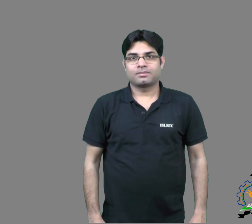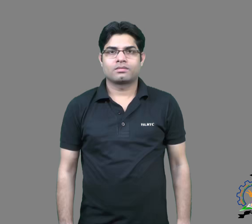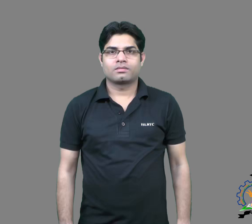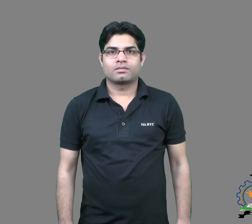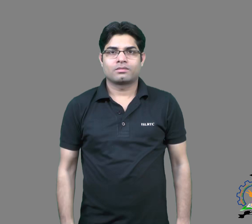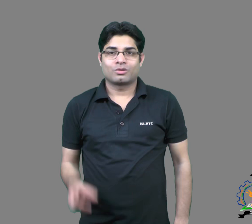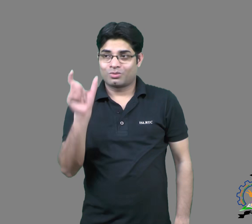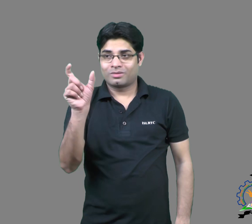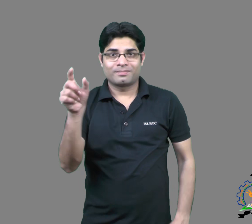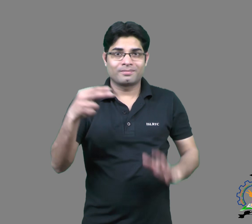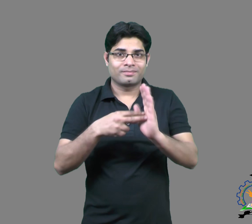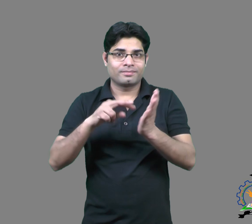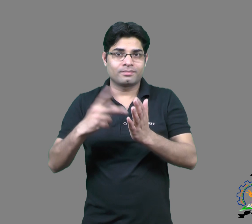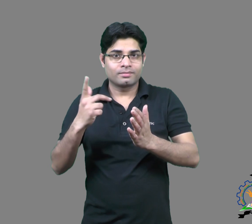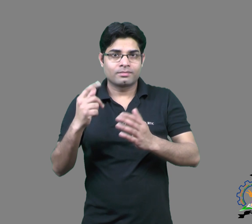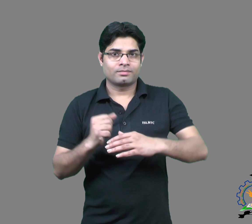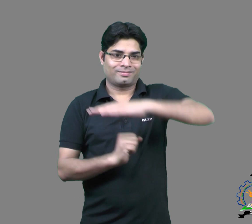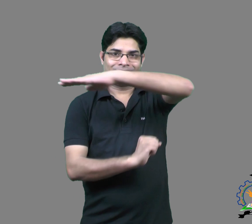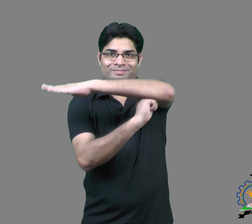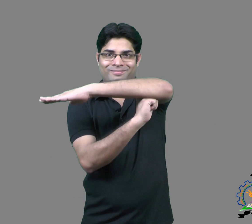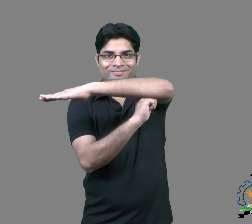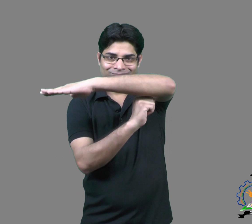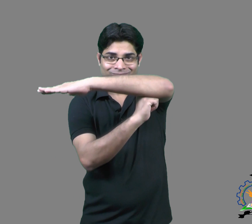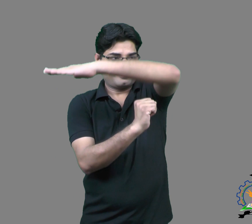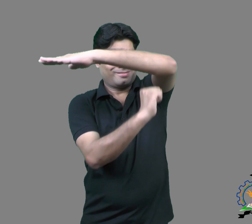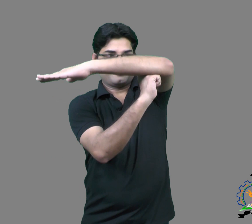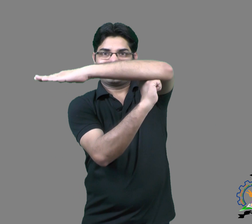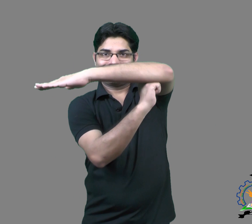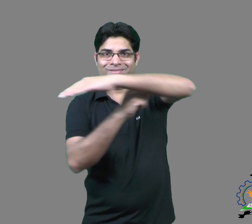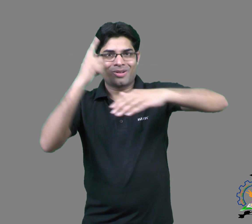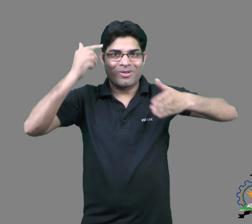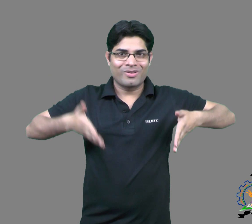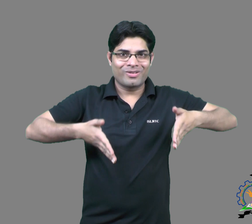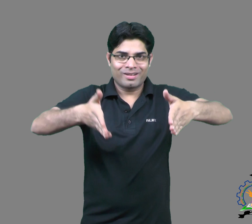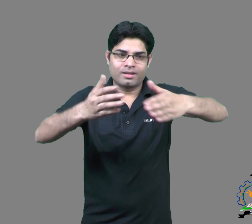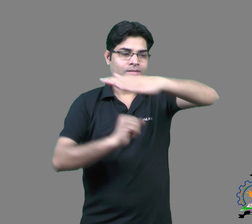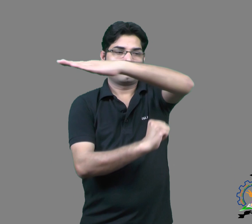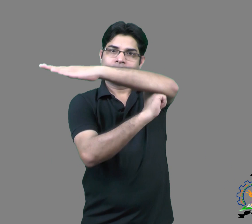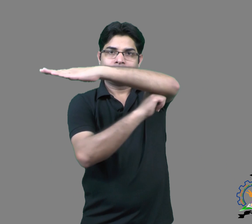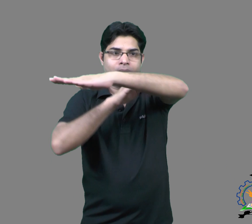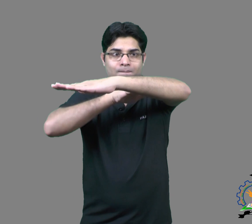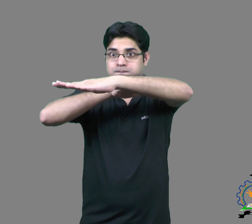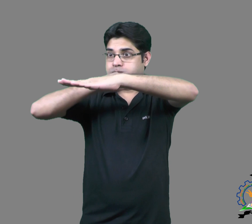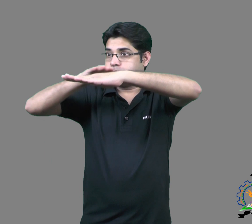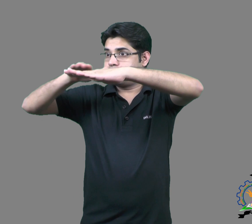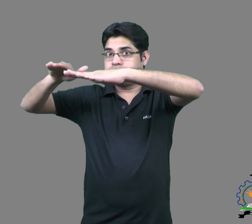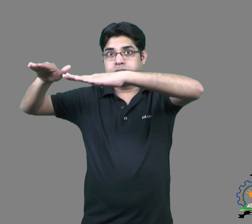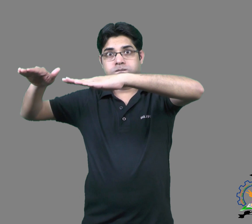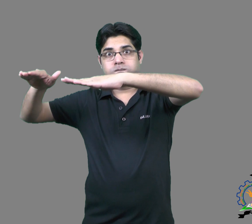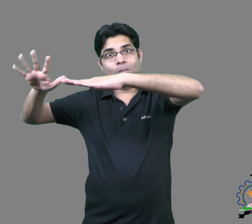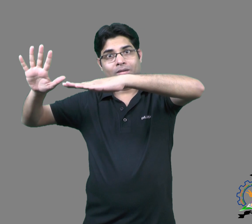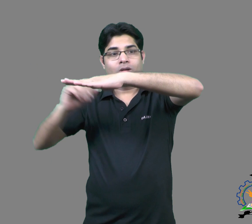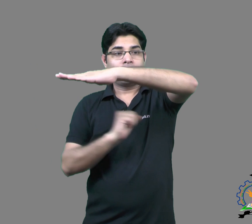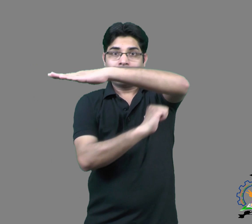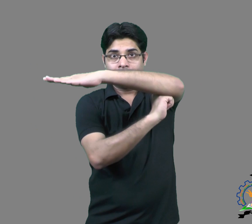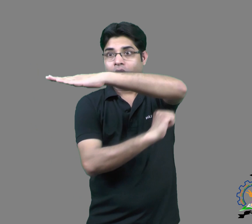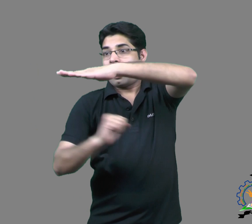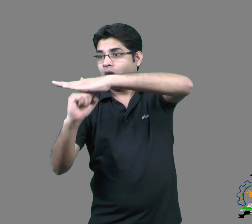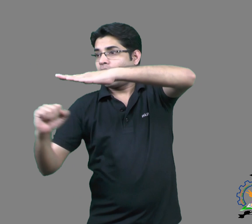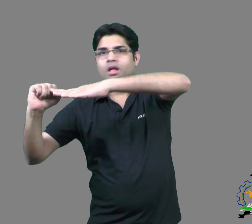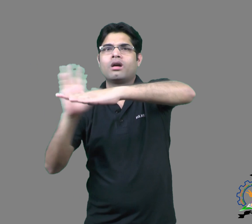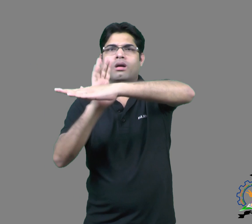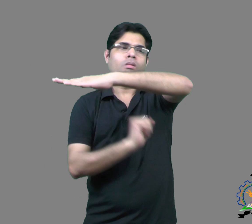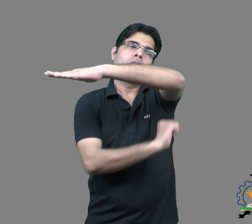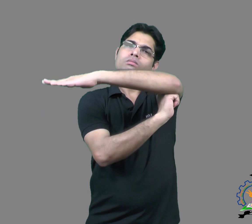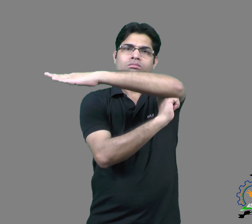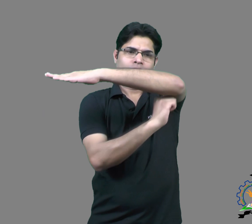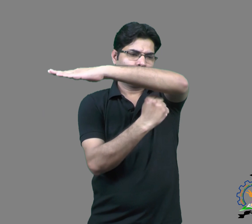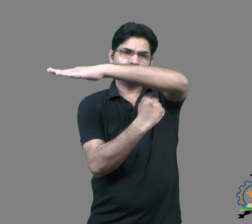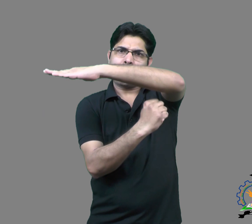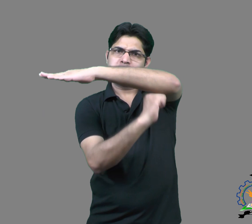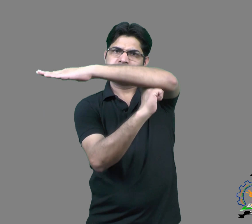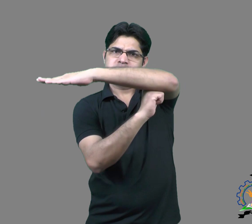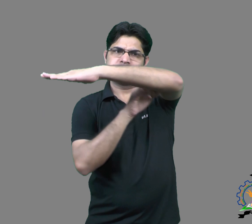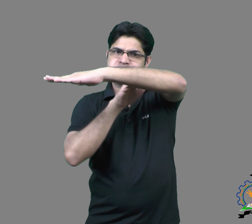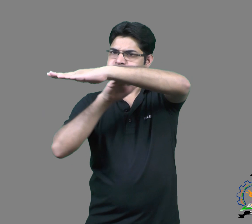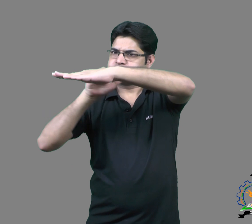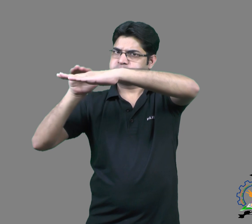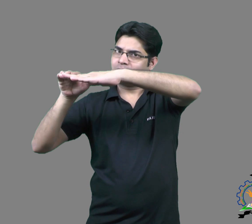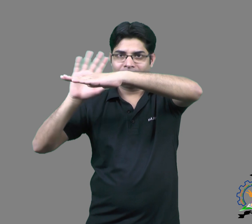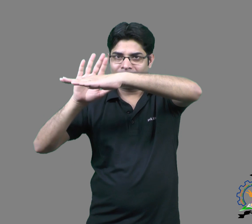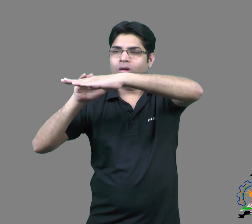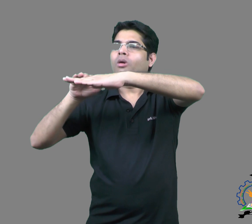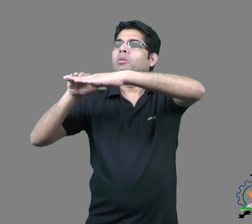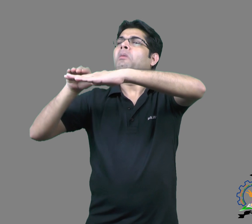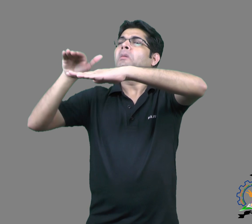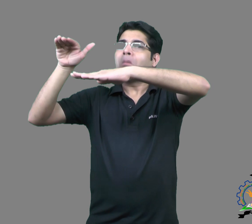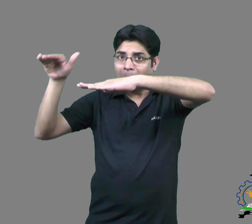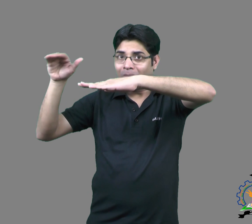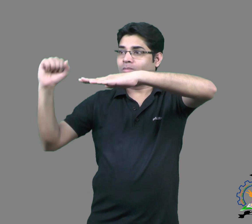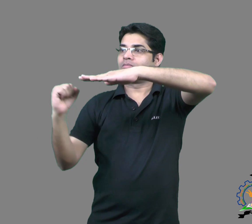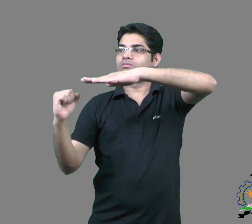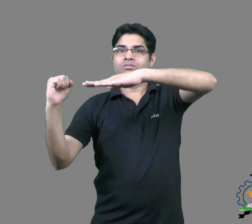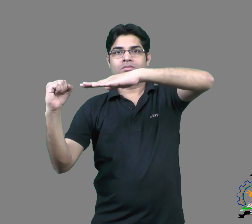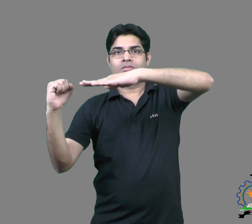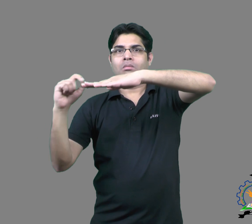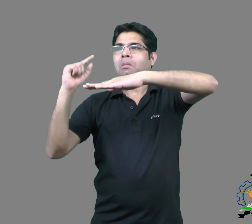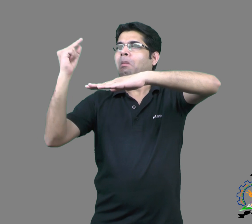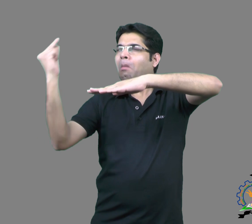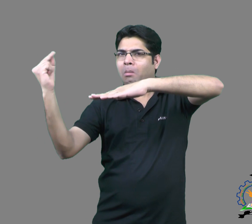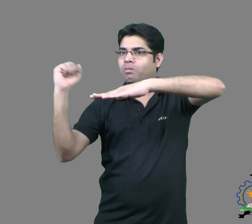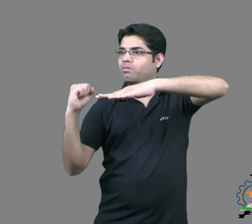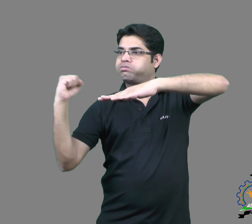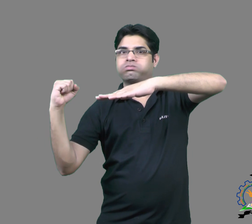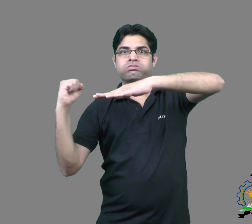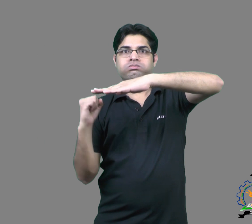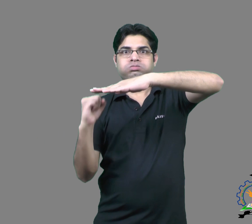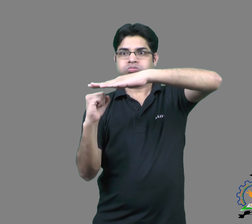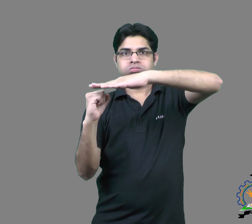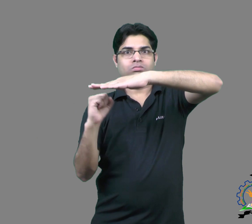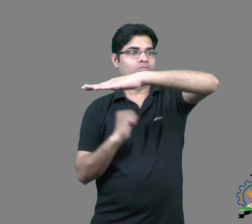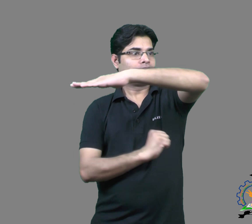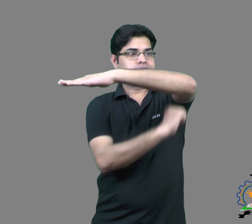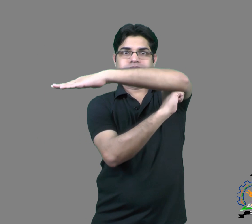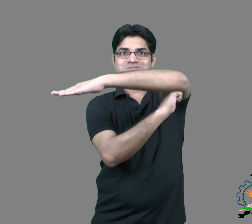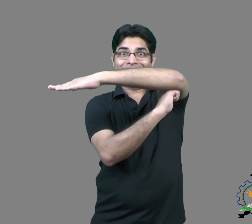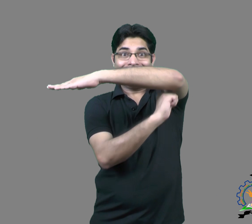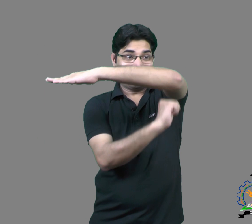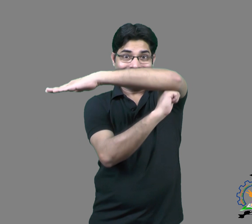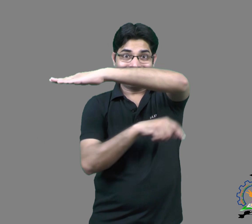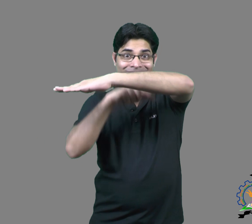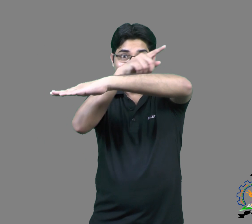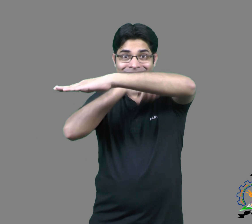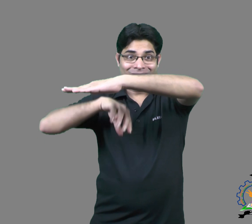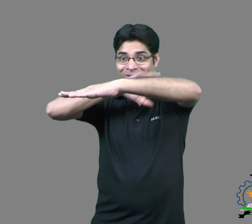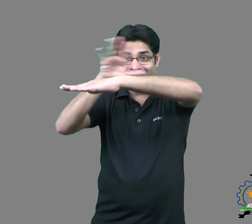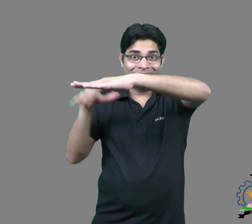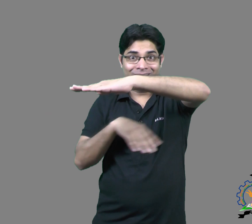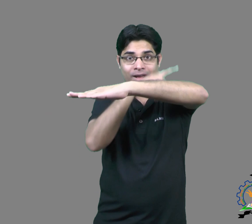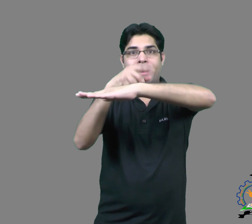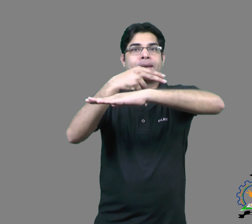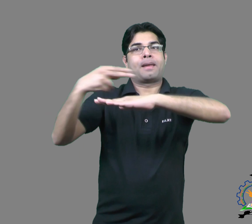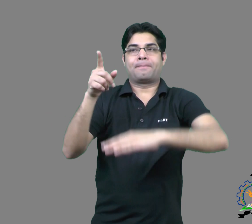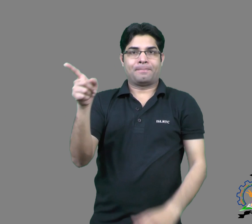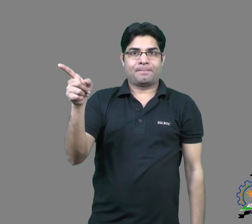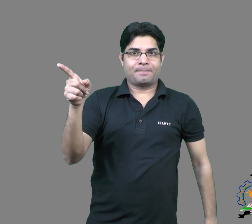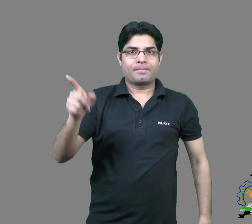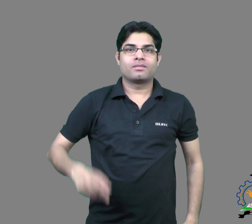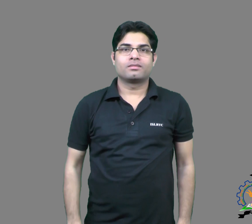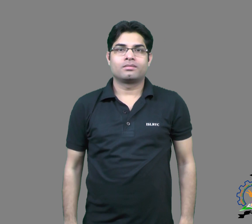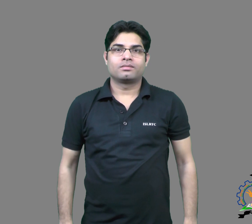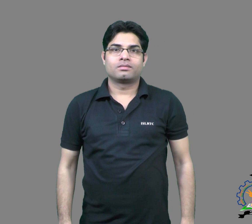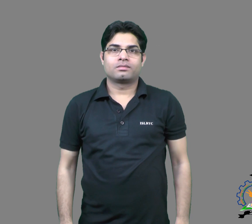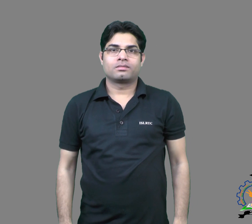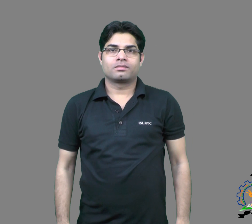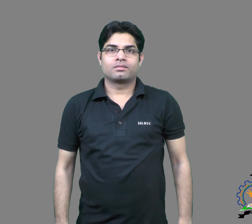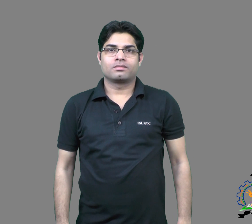Cantilaver